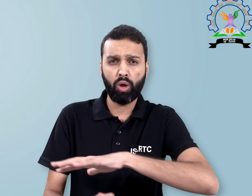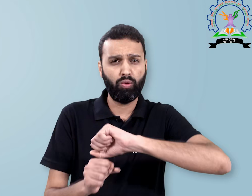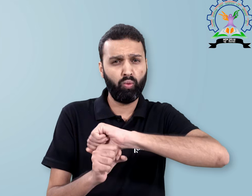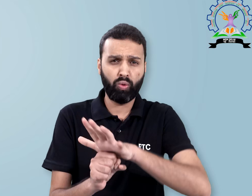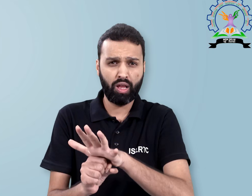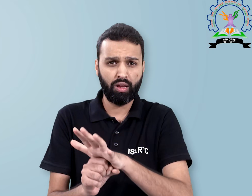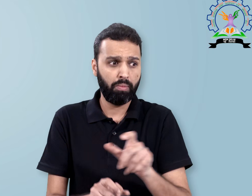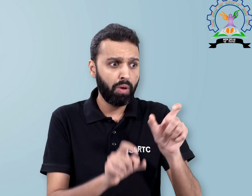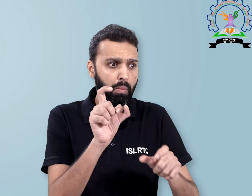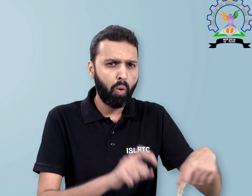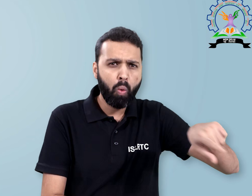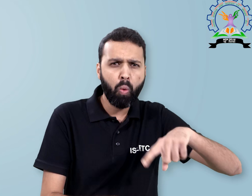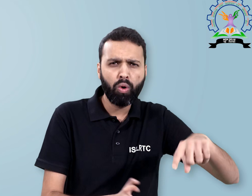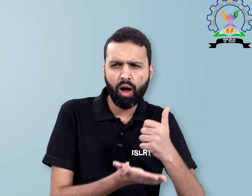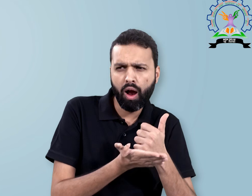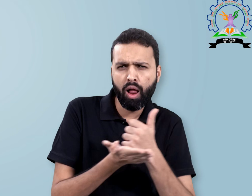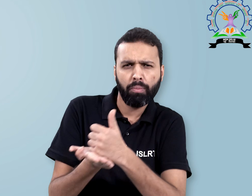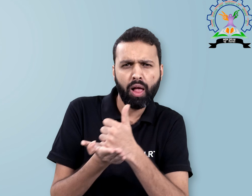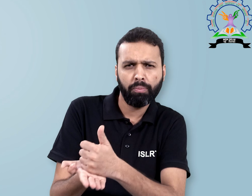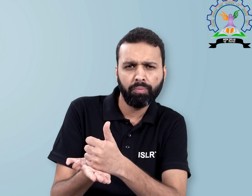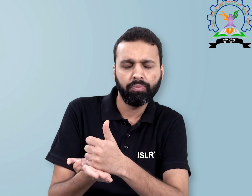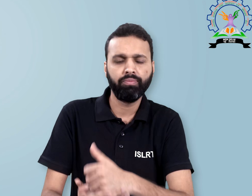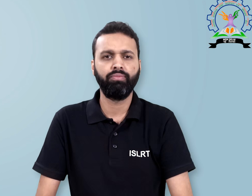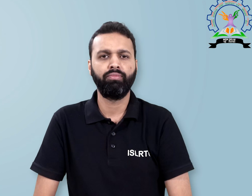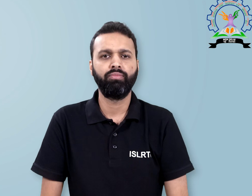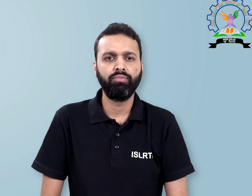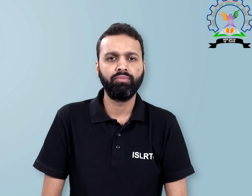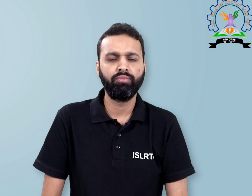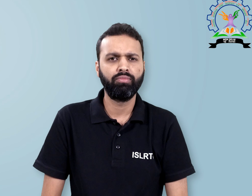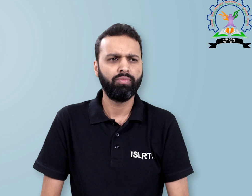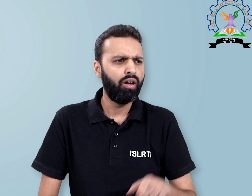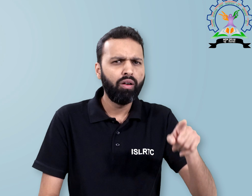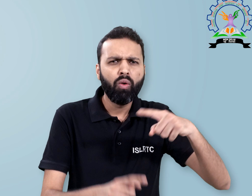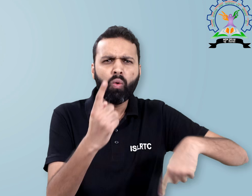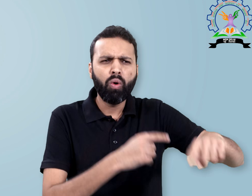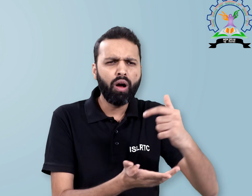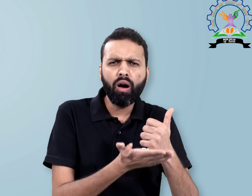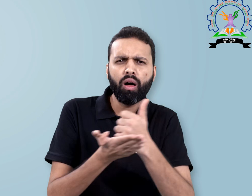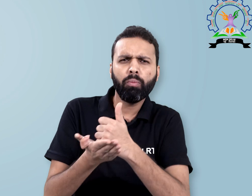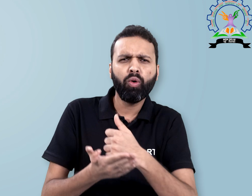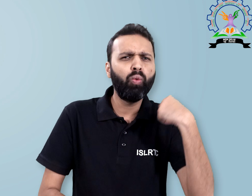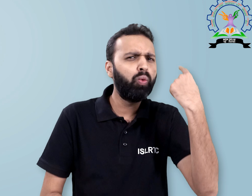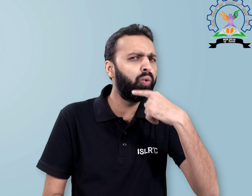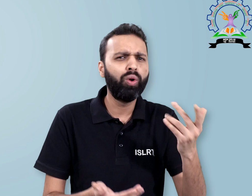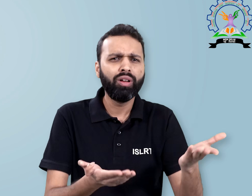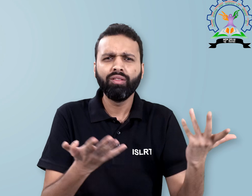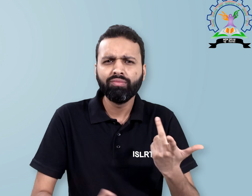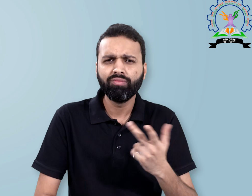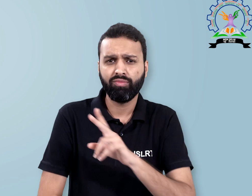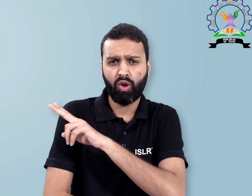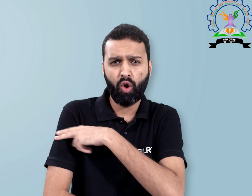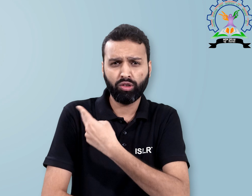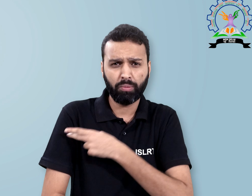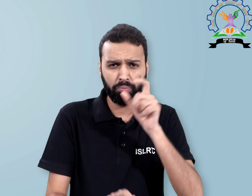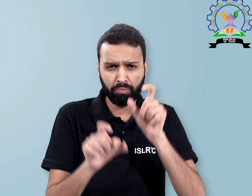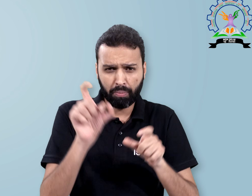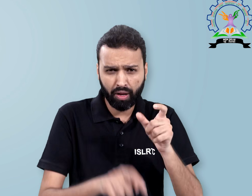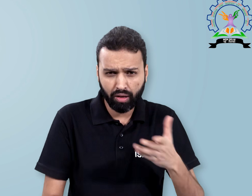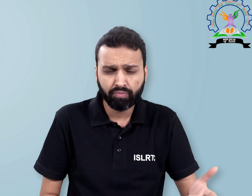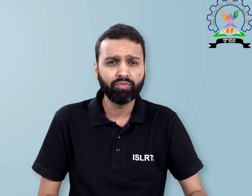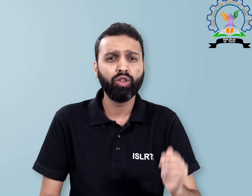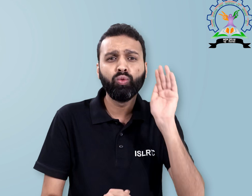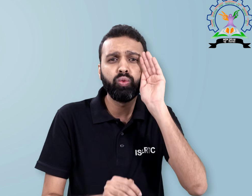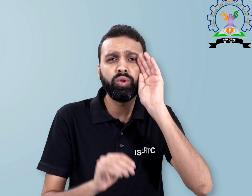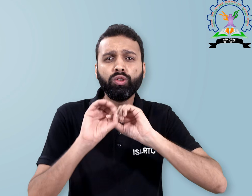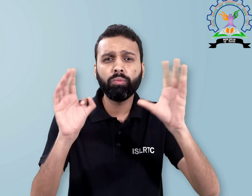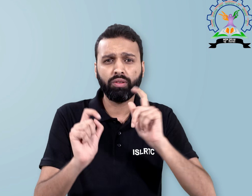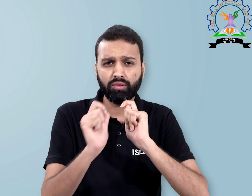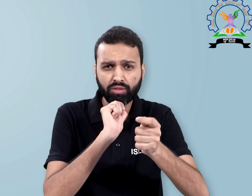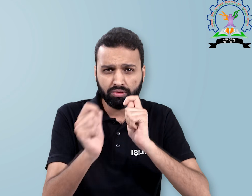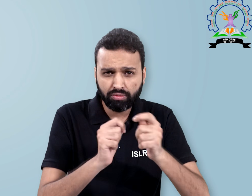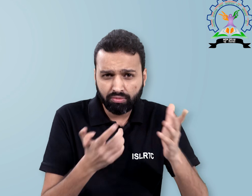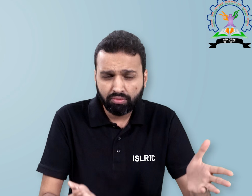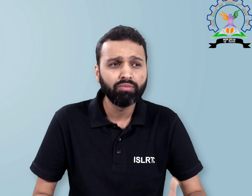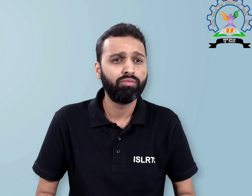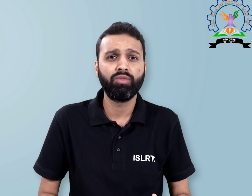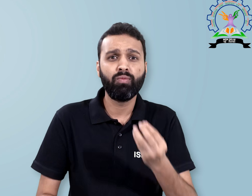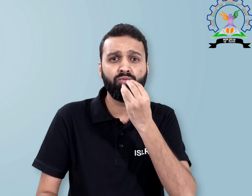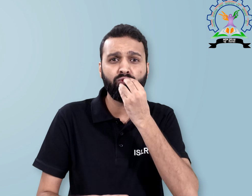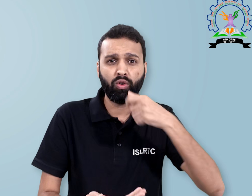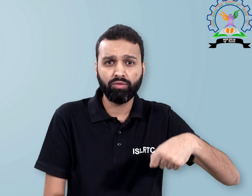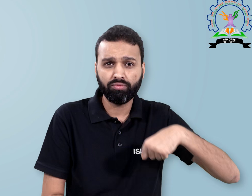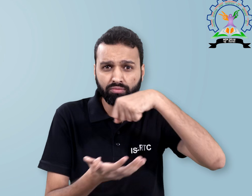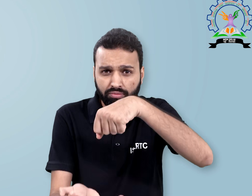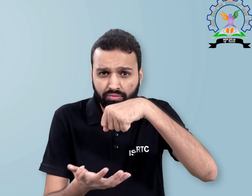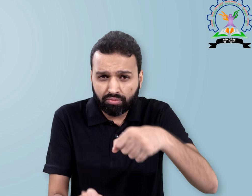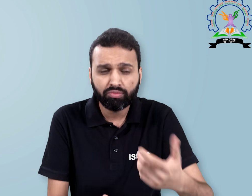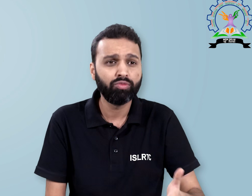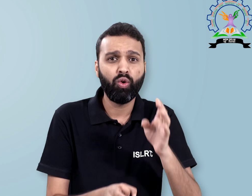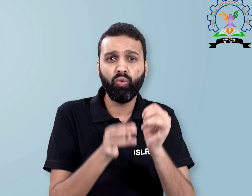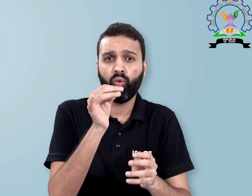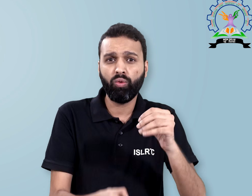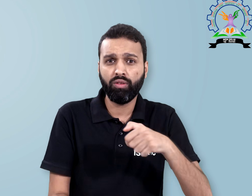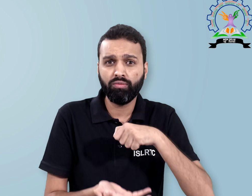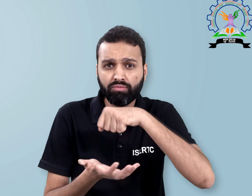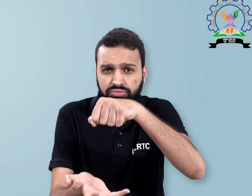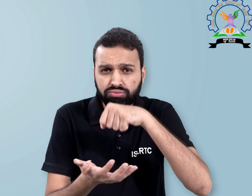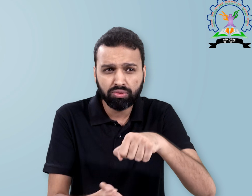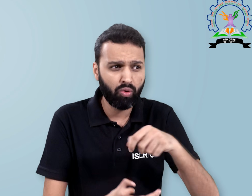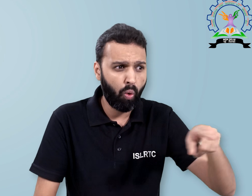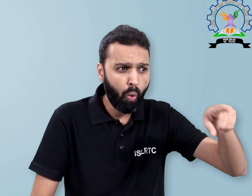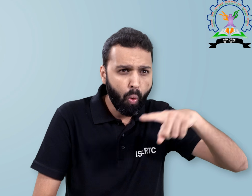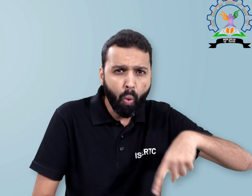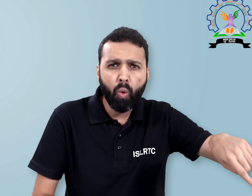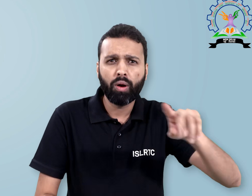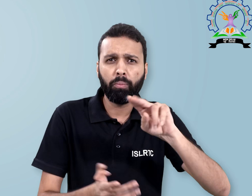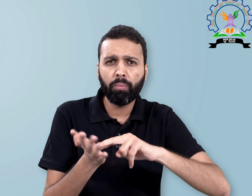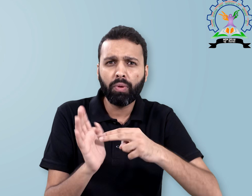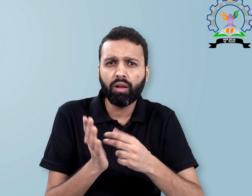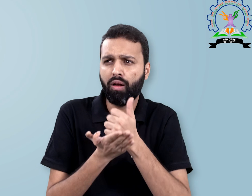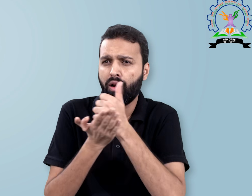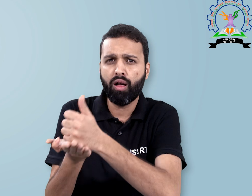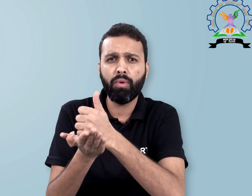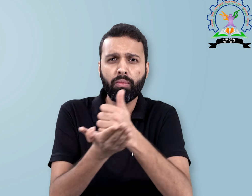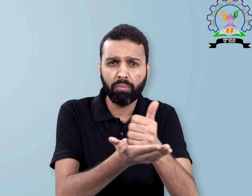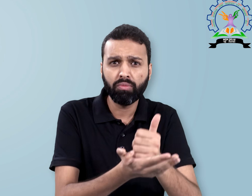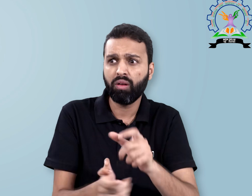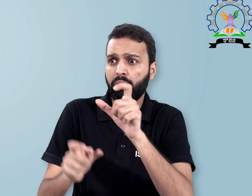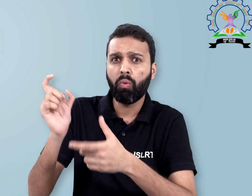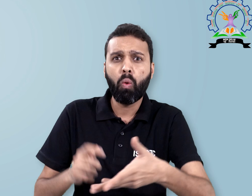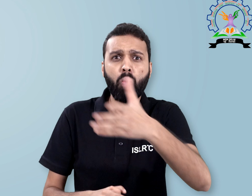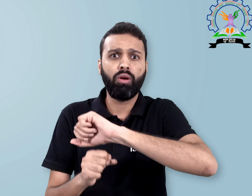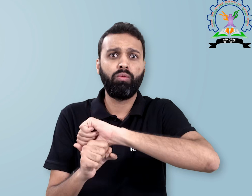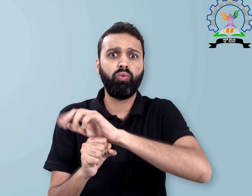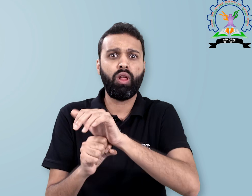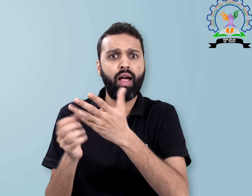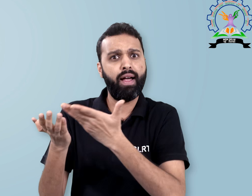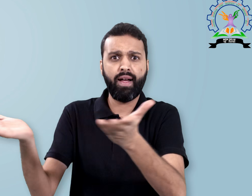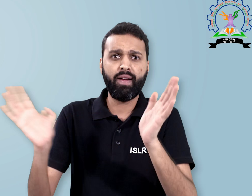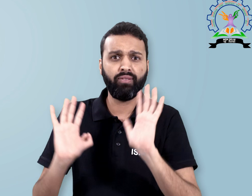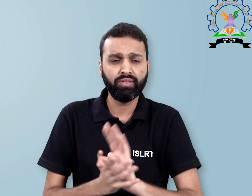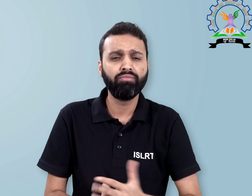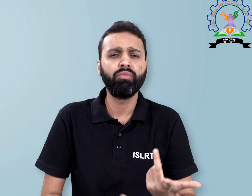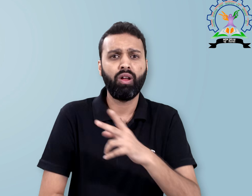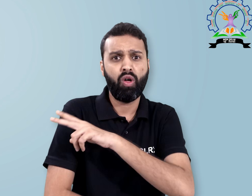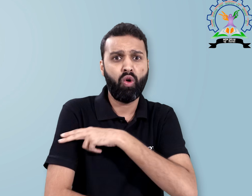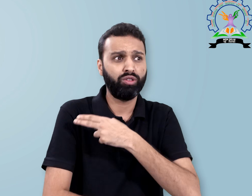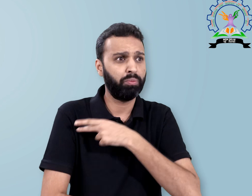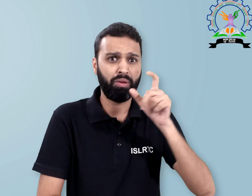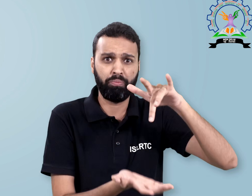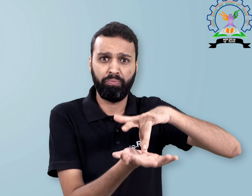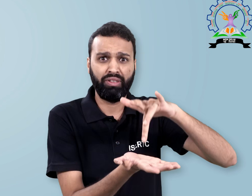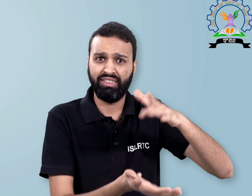Frontline Workers In the medical field, frontline workers are health care professionals who provide direct care to patients in hospitals, clinics, and emergency rooms.